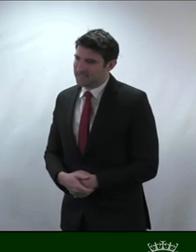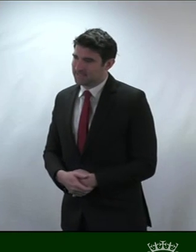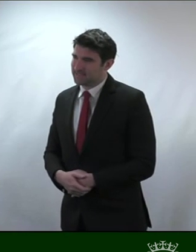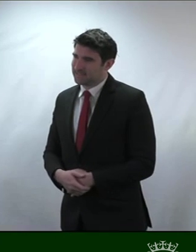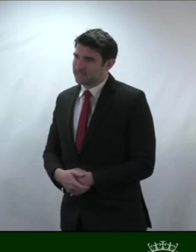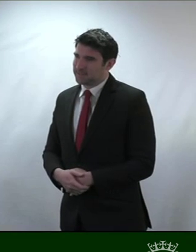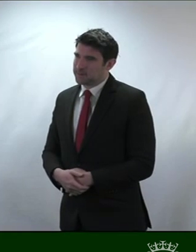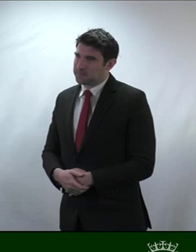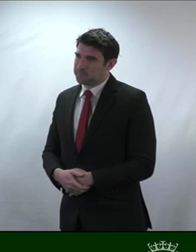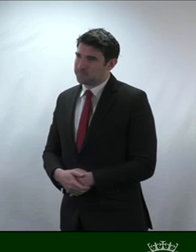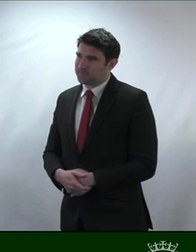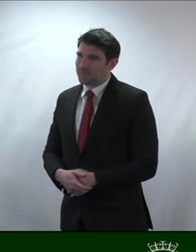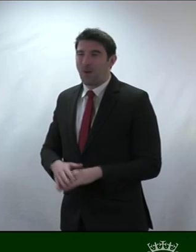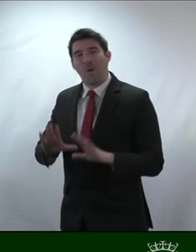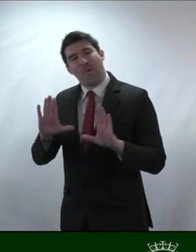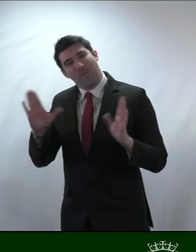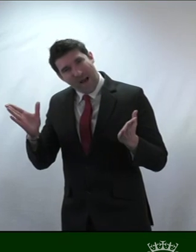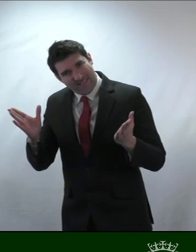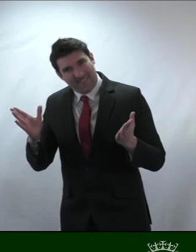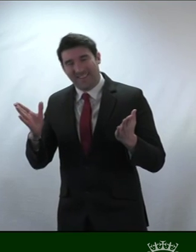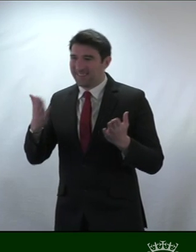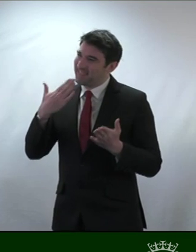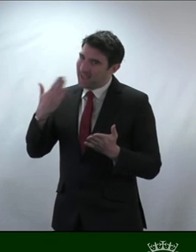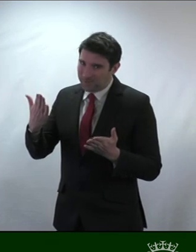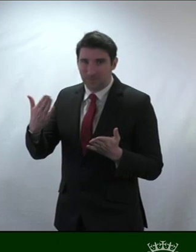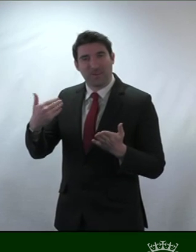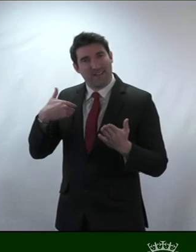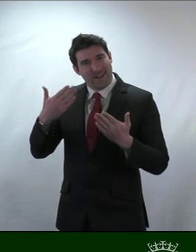My hon. Friend is absolutely right.